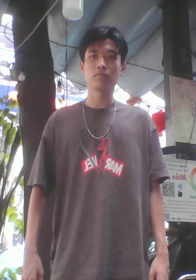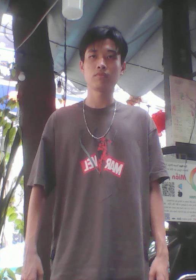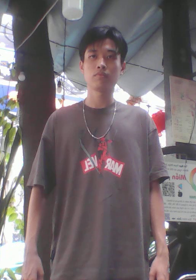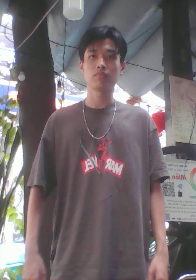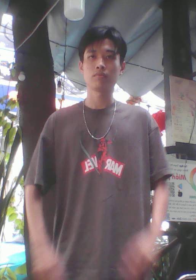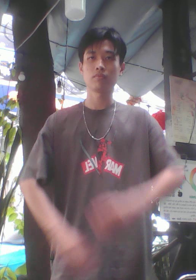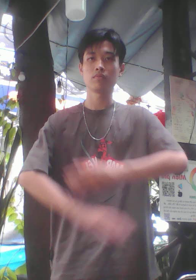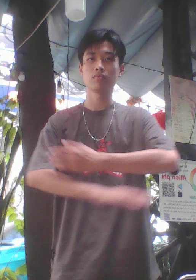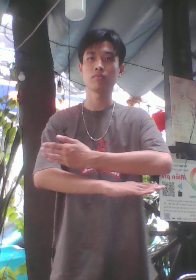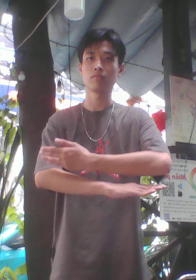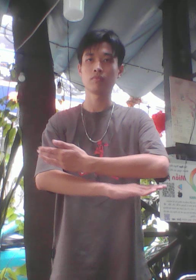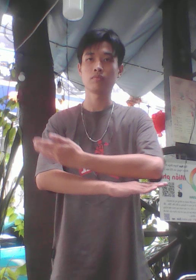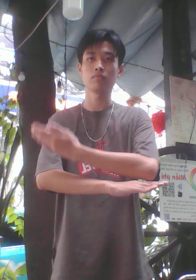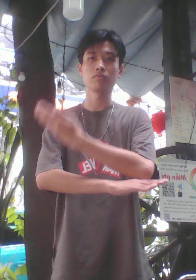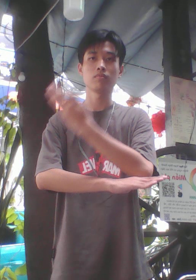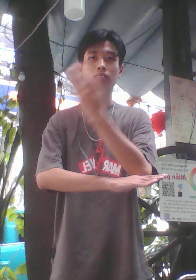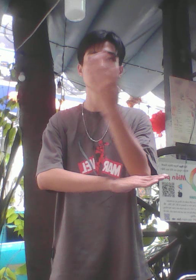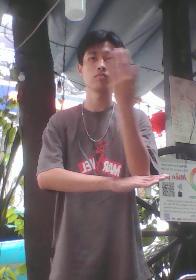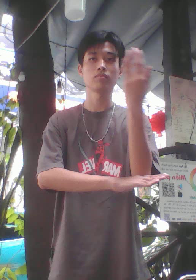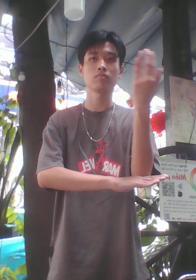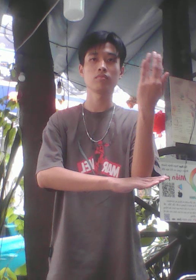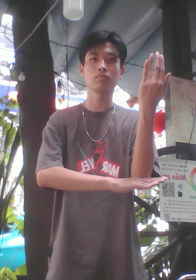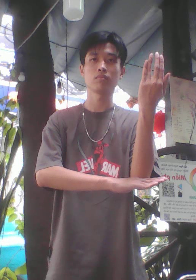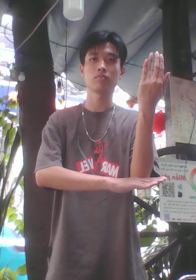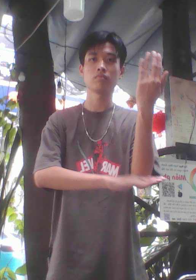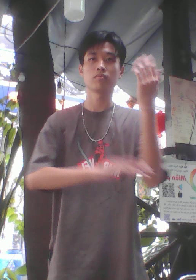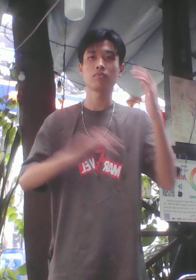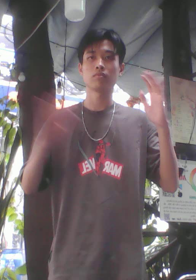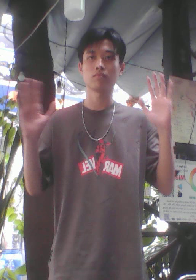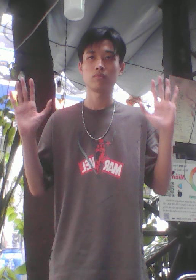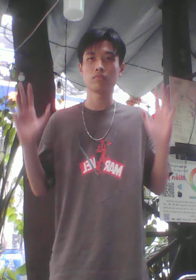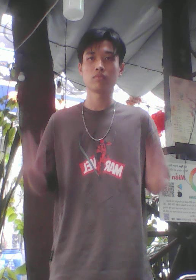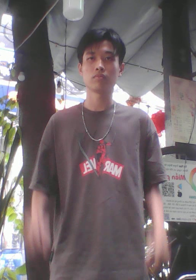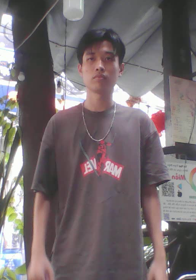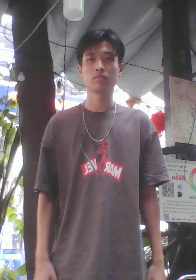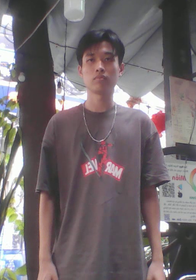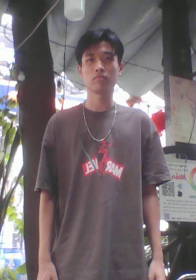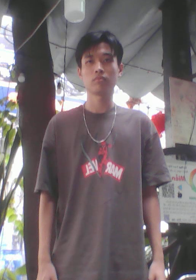buổi sáng